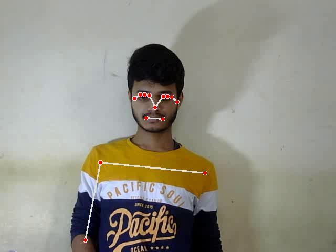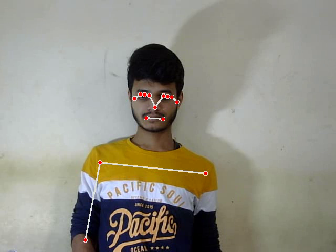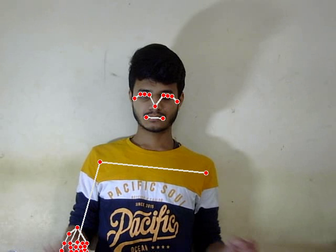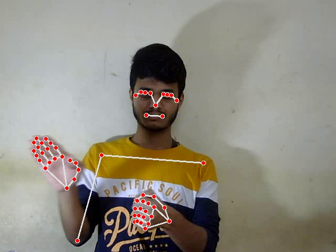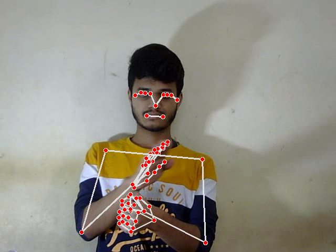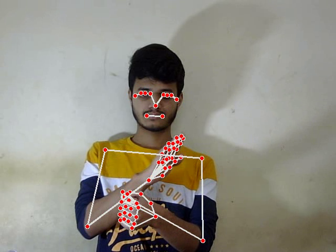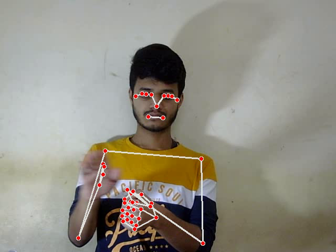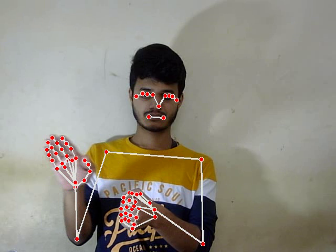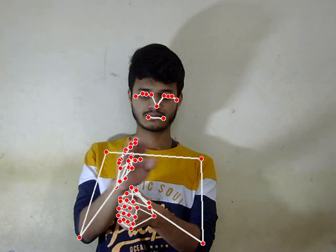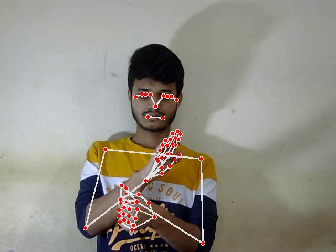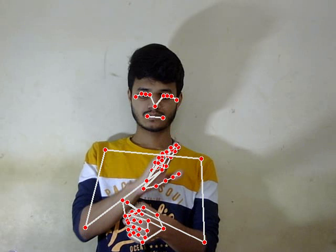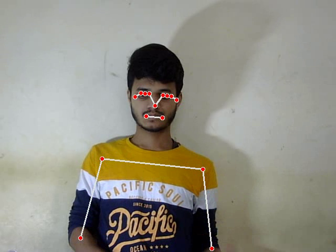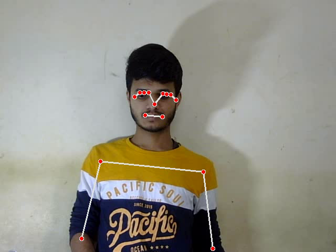busy